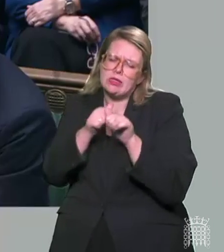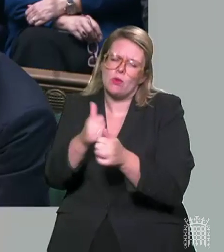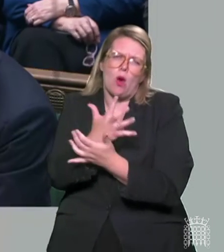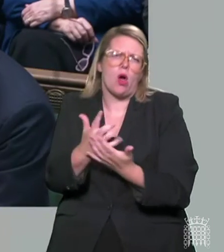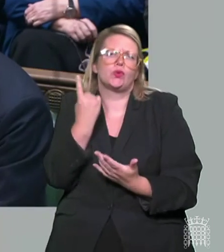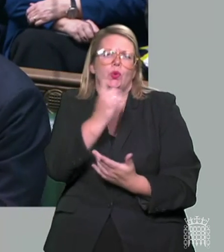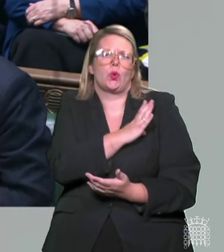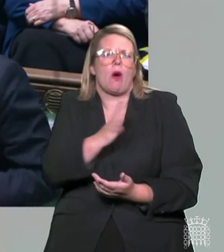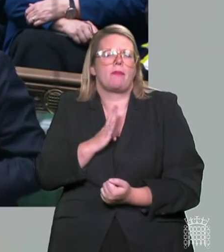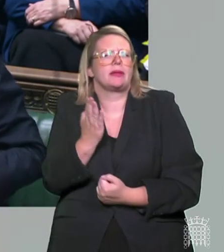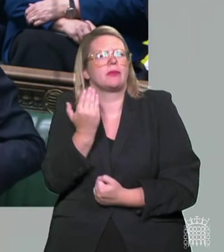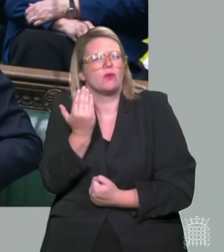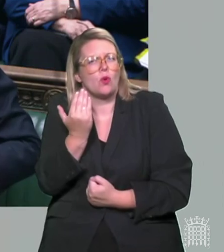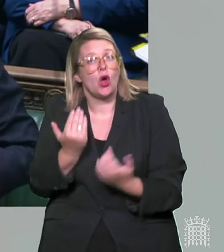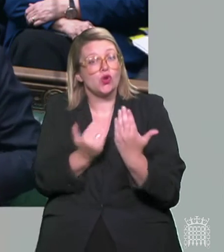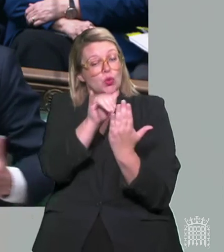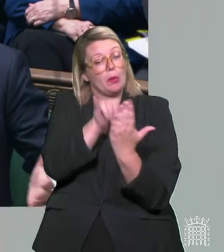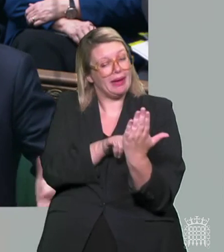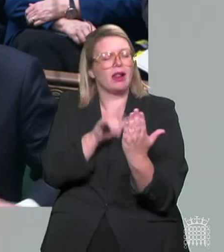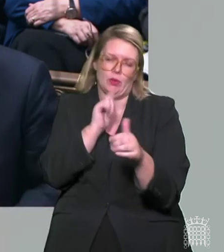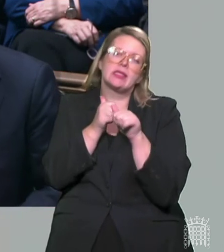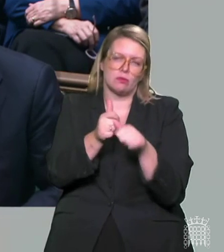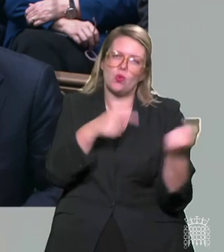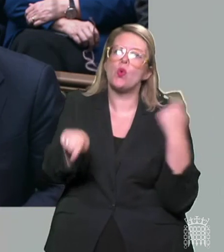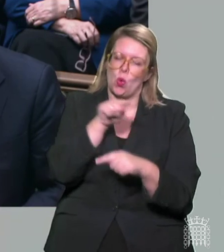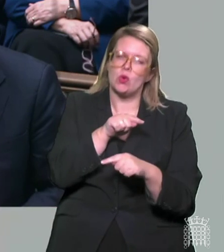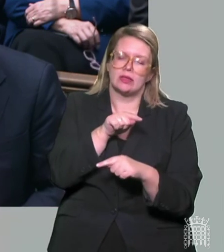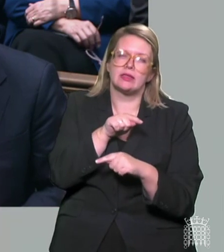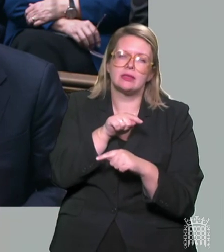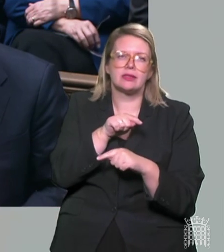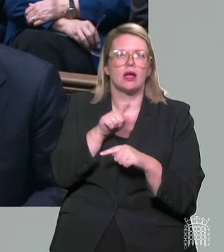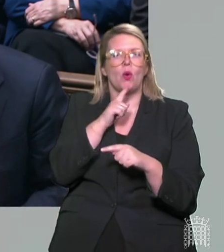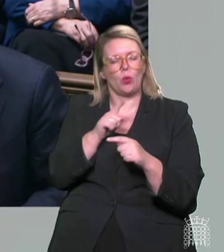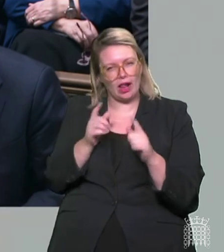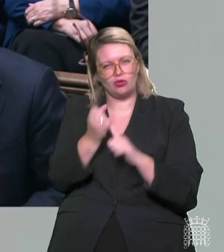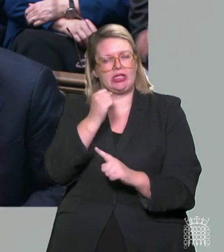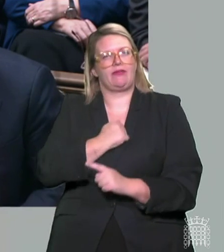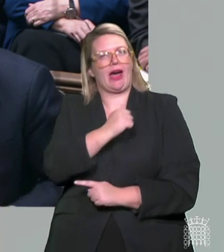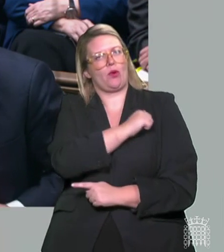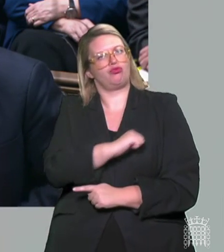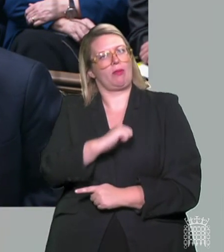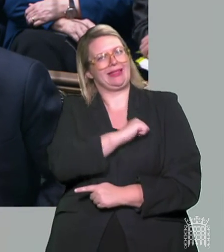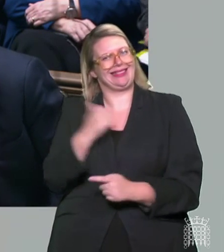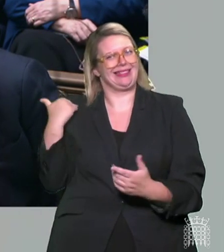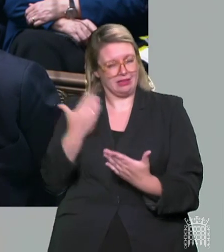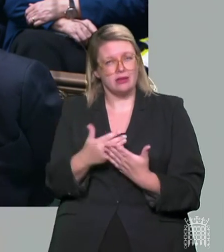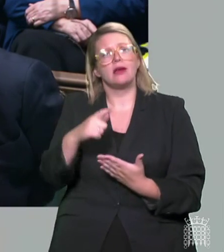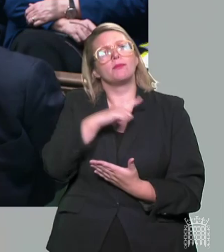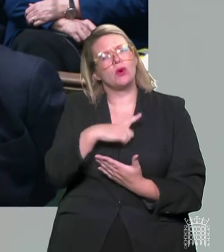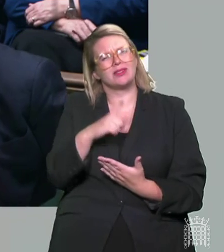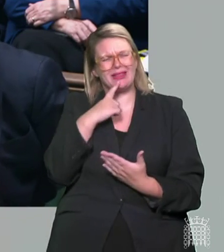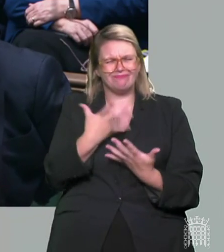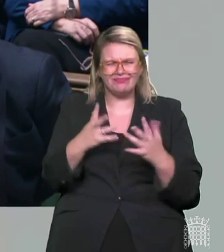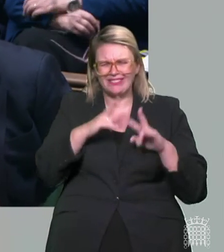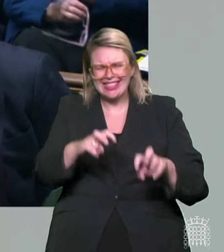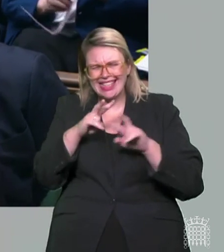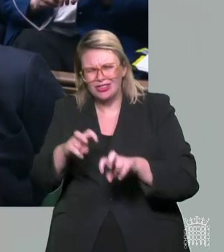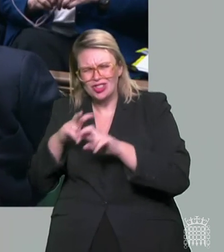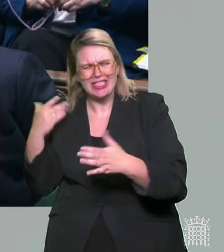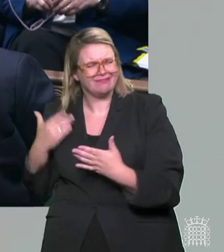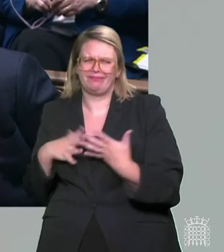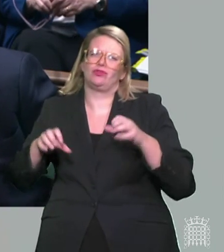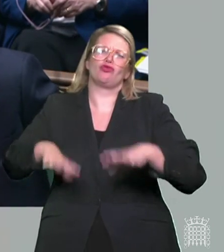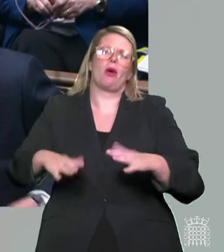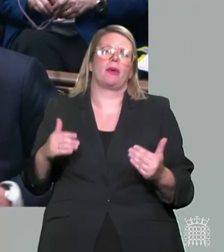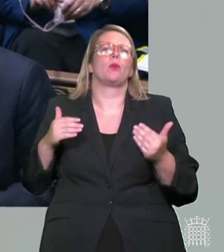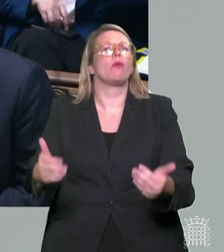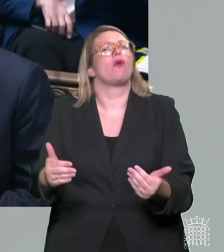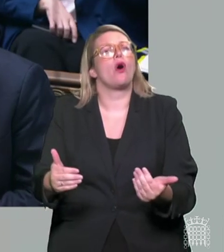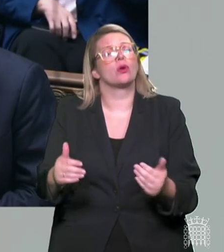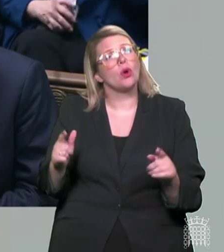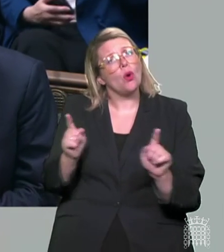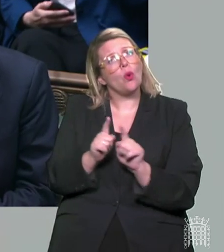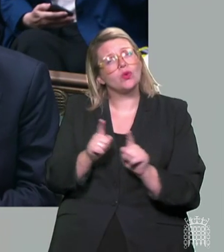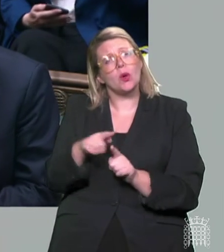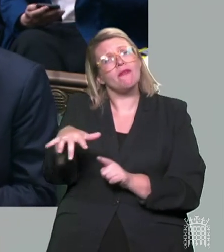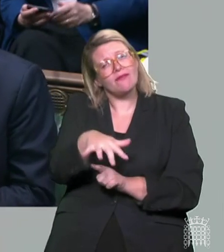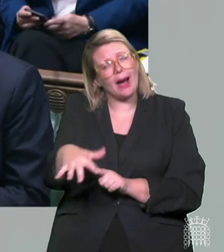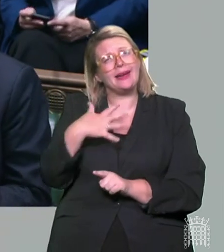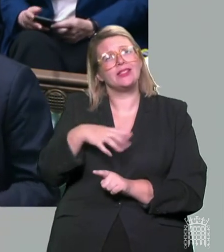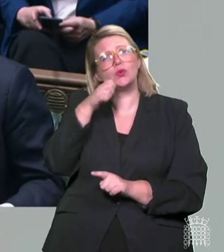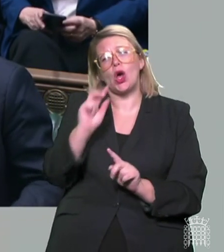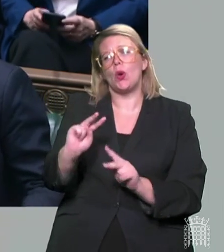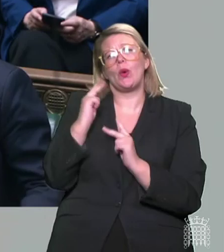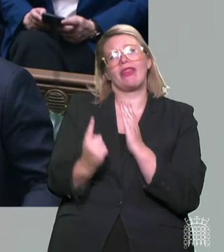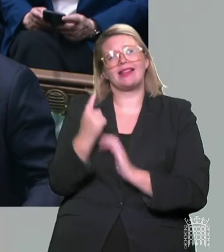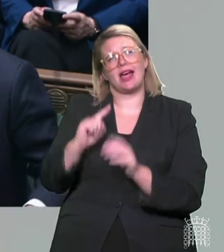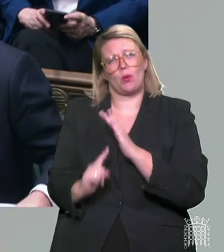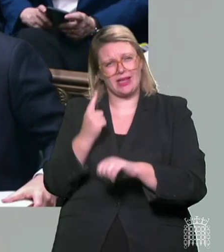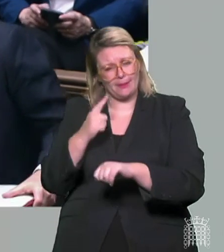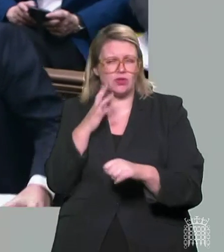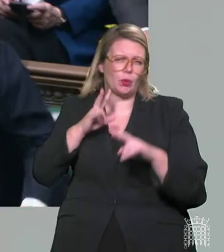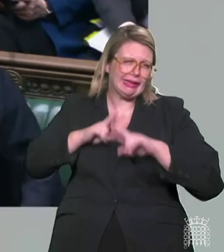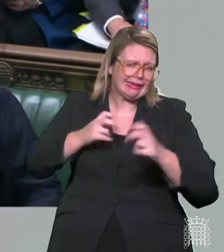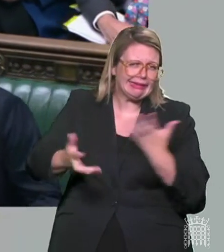The Bill will give veterans the certainty that they deserve. We are fulfilling the manifesto pledge to end the cycle of investigations, but at the same time we are making sure that families can get the answers that they need about what happened to their loved ones.